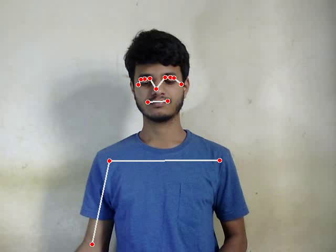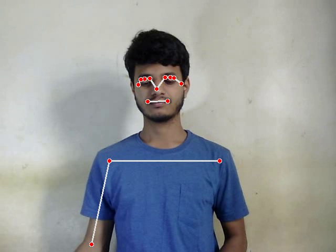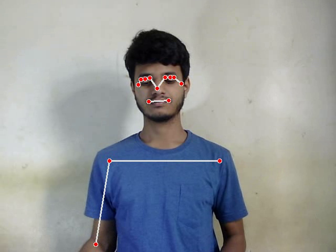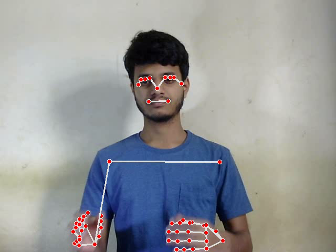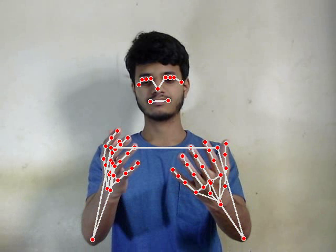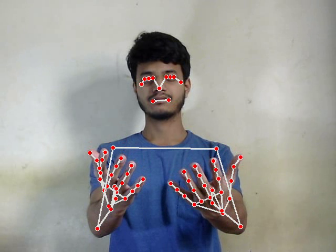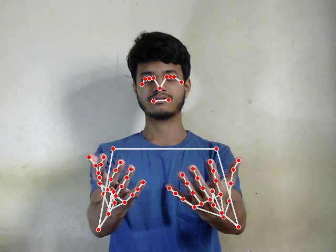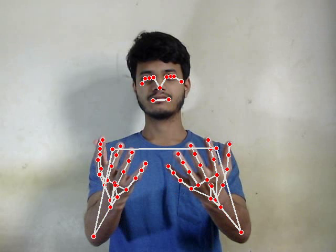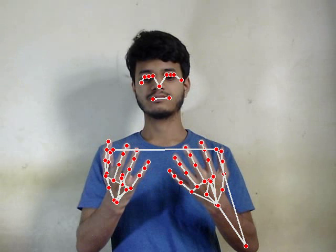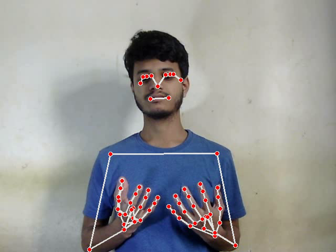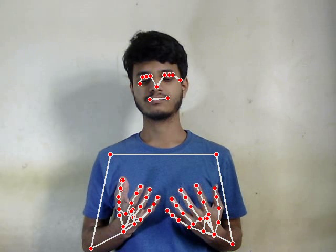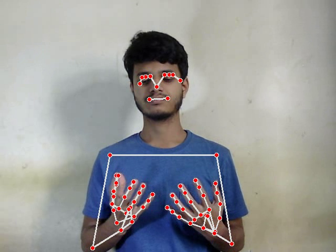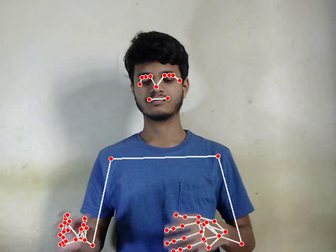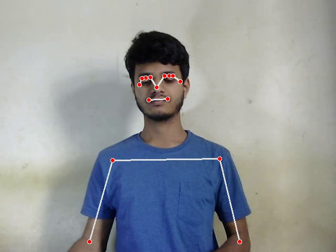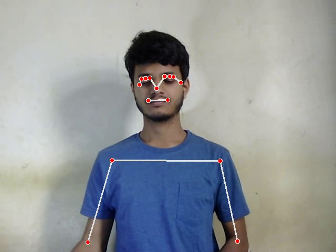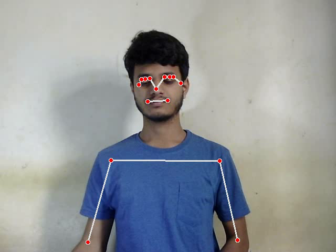want